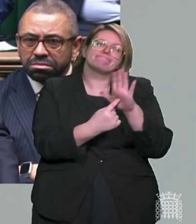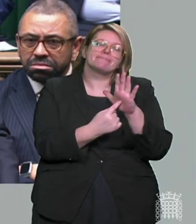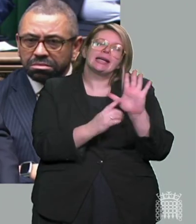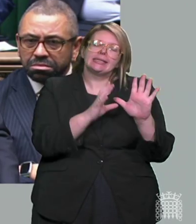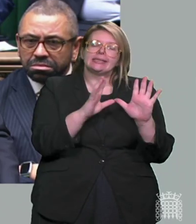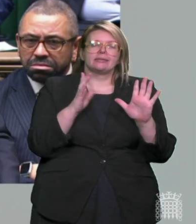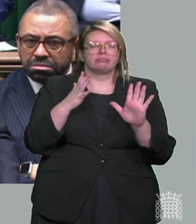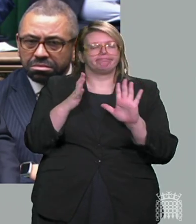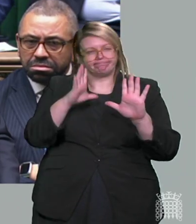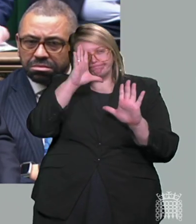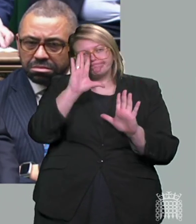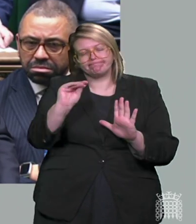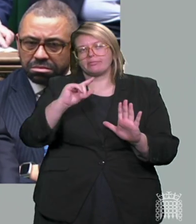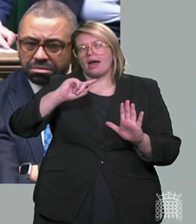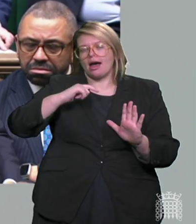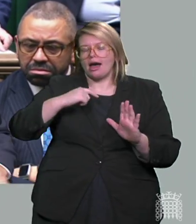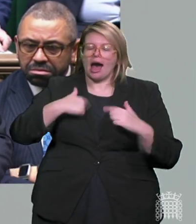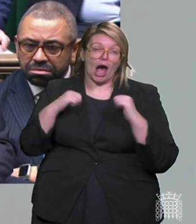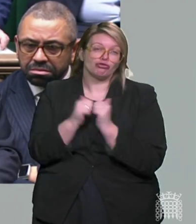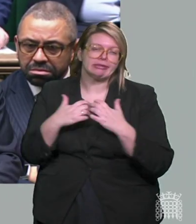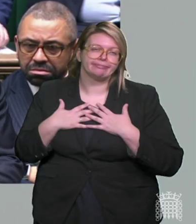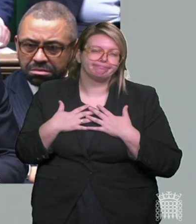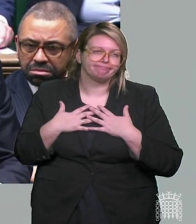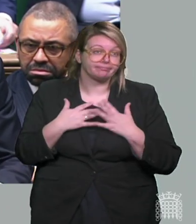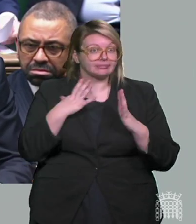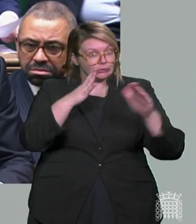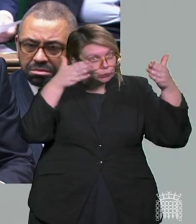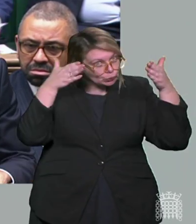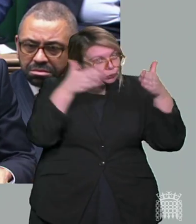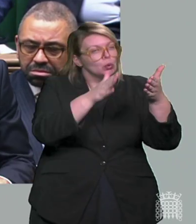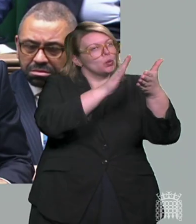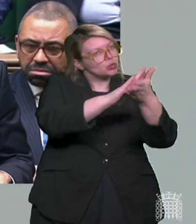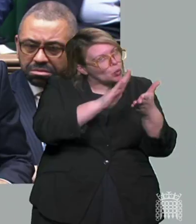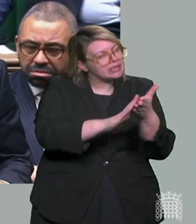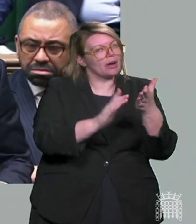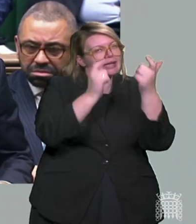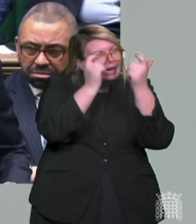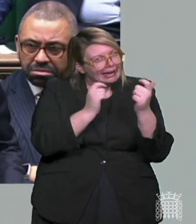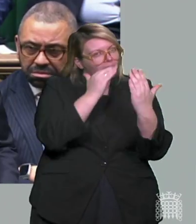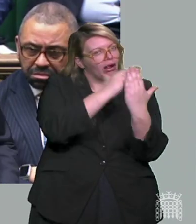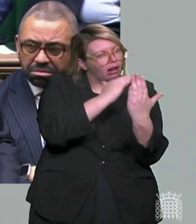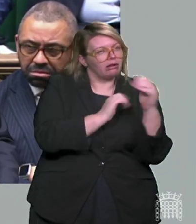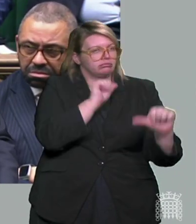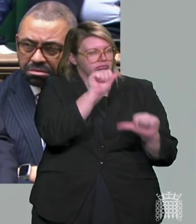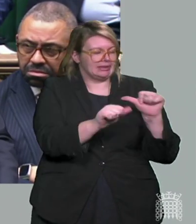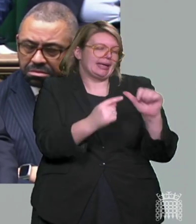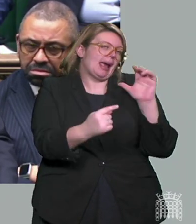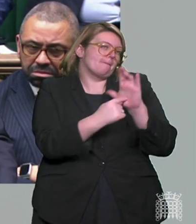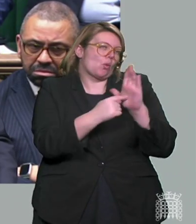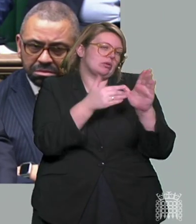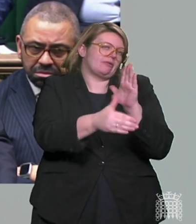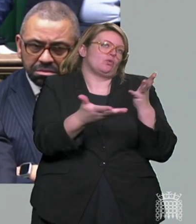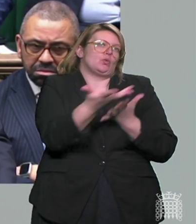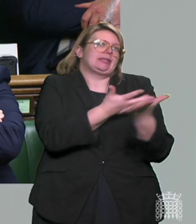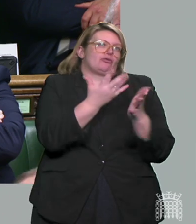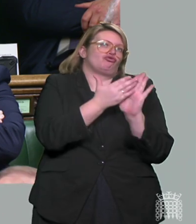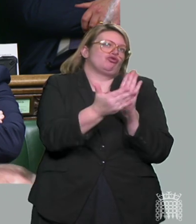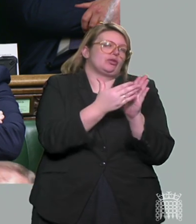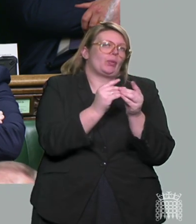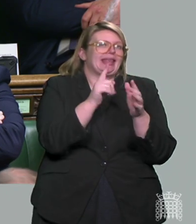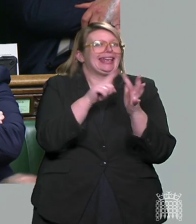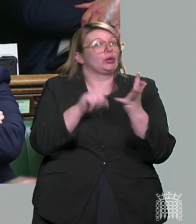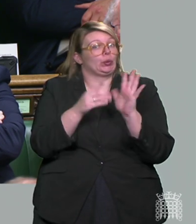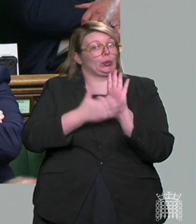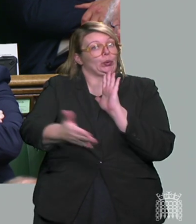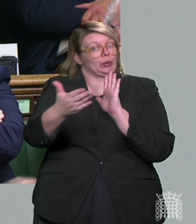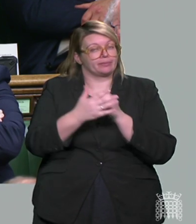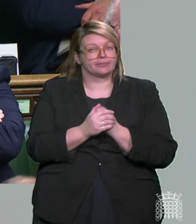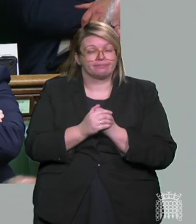I can assure him that I agree: addressing the democratic deficit is an essential part of the negotiations that remain ongoing with the European Union.